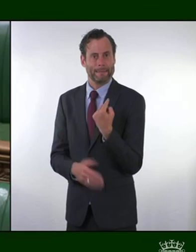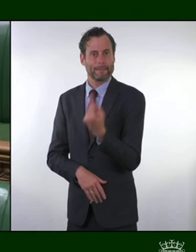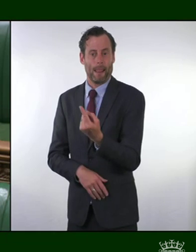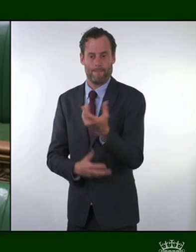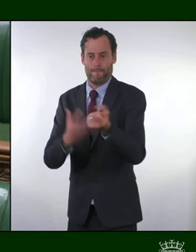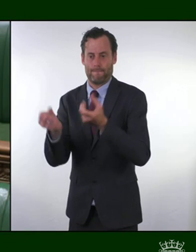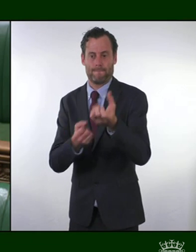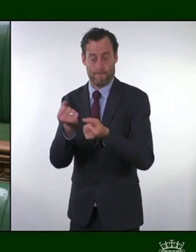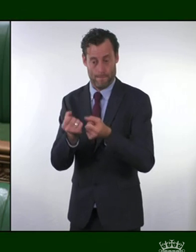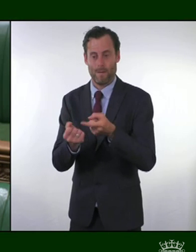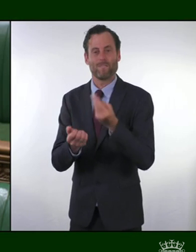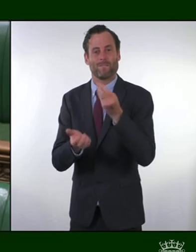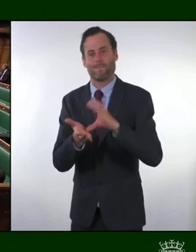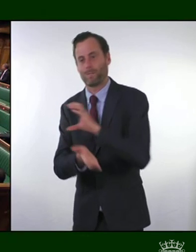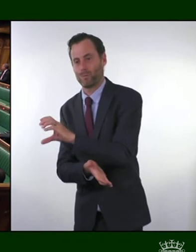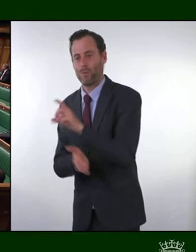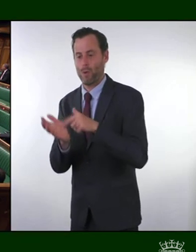I perfectly understand and support the points she makes.